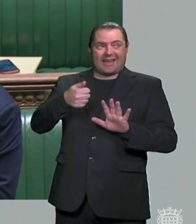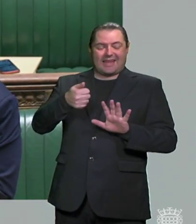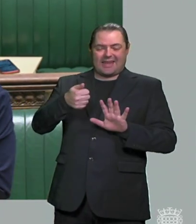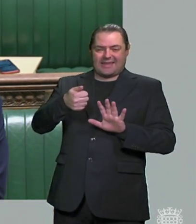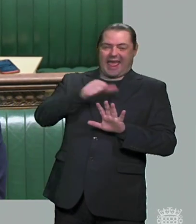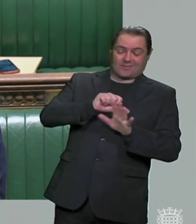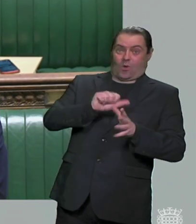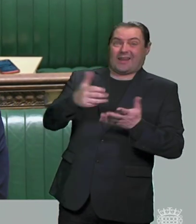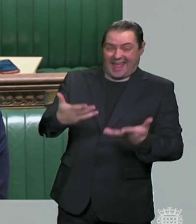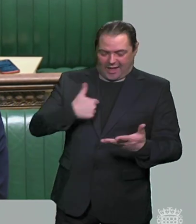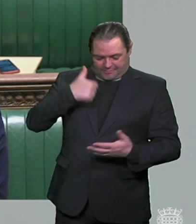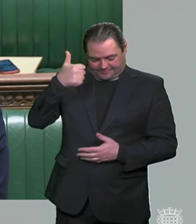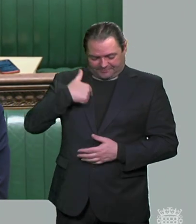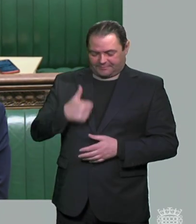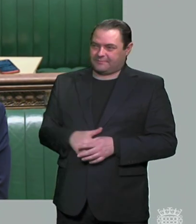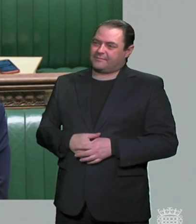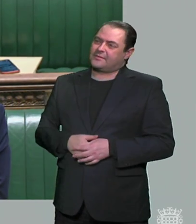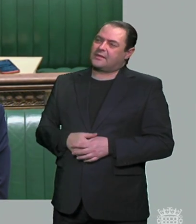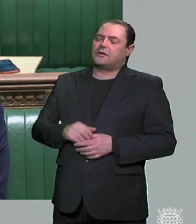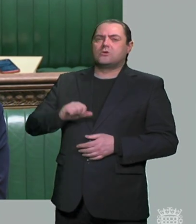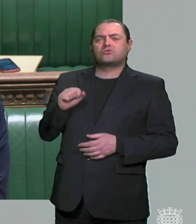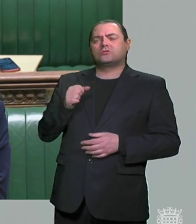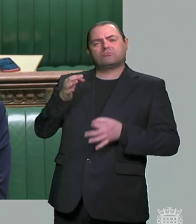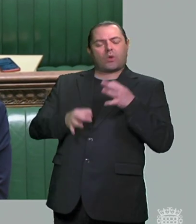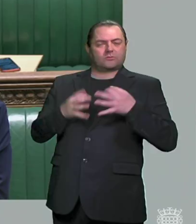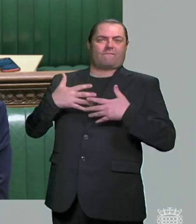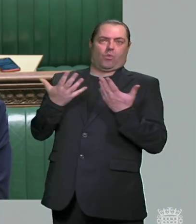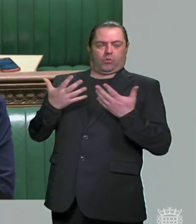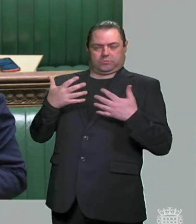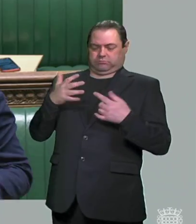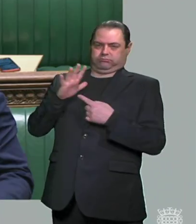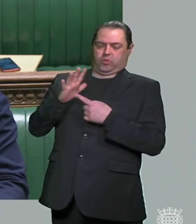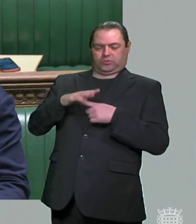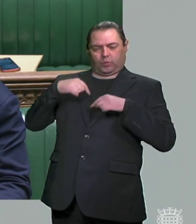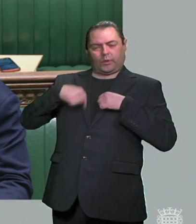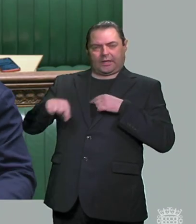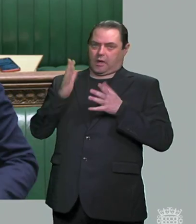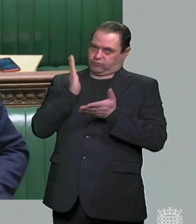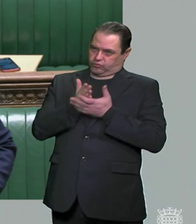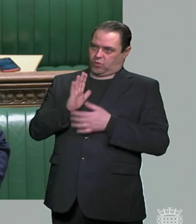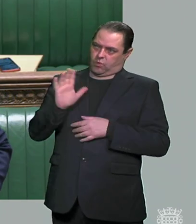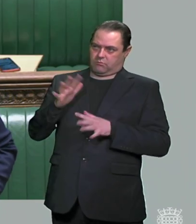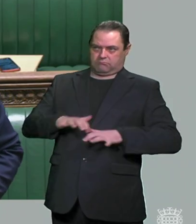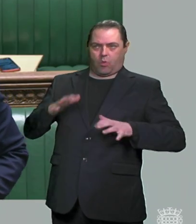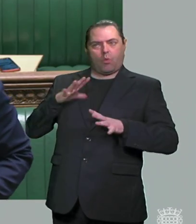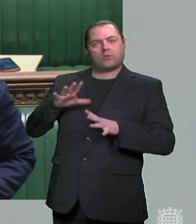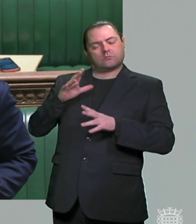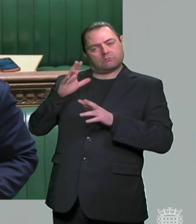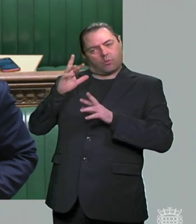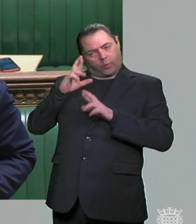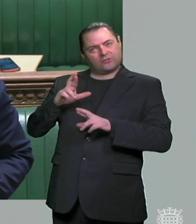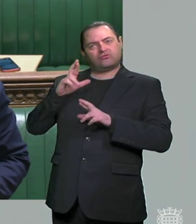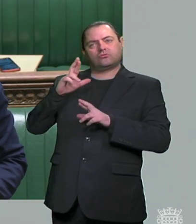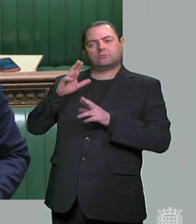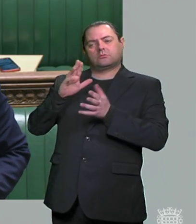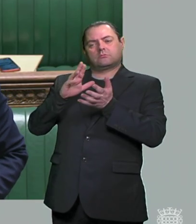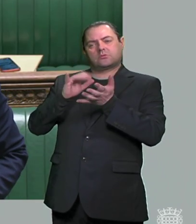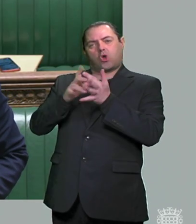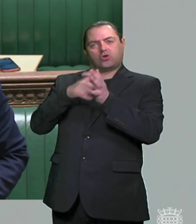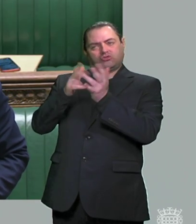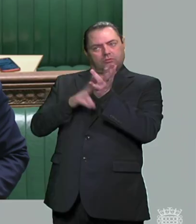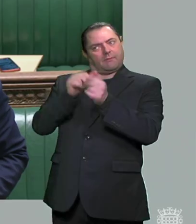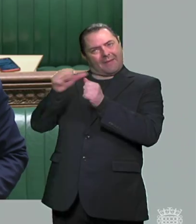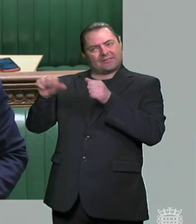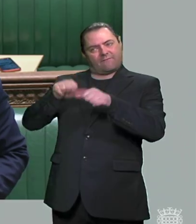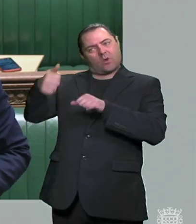It has been a momentous week in Scottish politics, and I am sure the whole House will want to wish Nicola Sturgeon all the best in whatever she does next in politics.